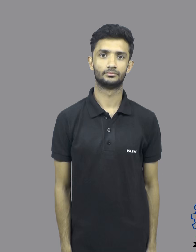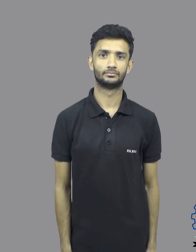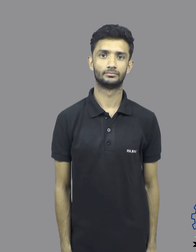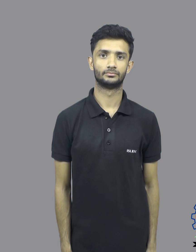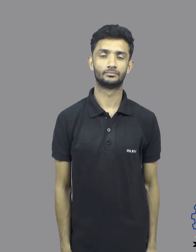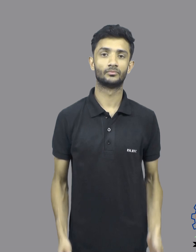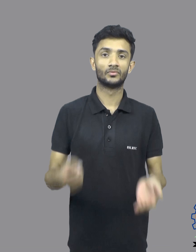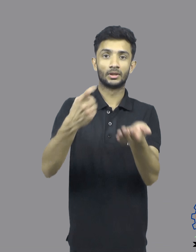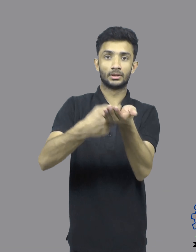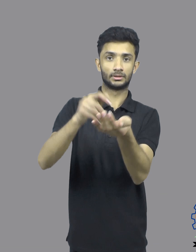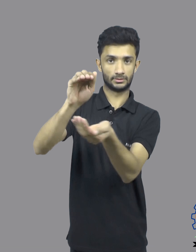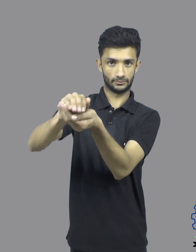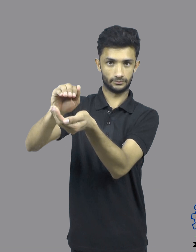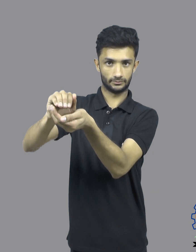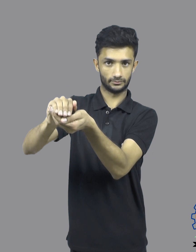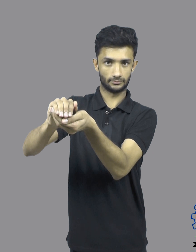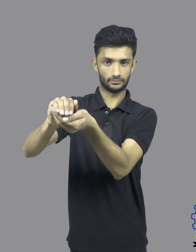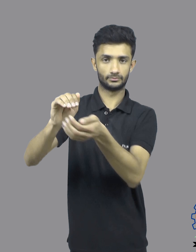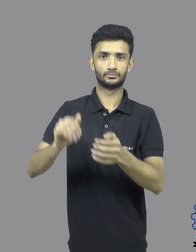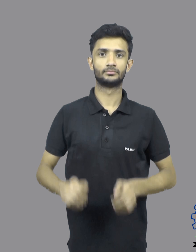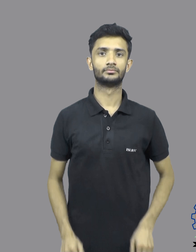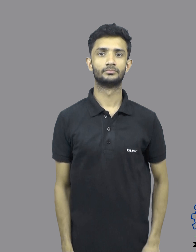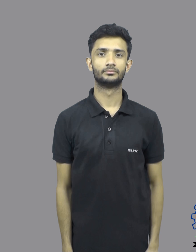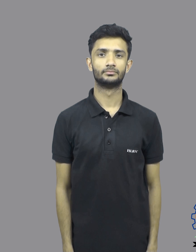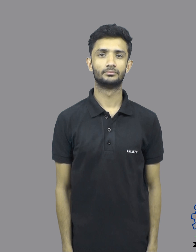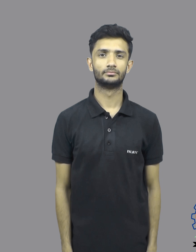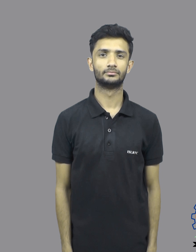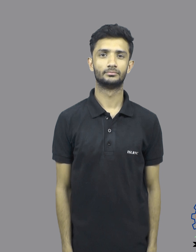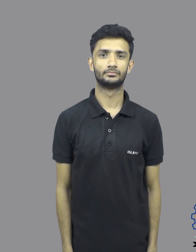Reservation